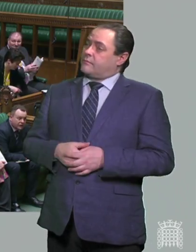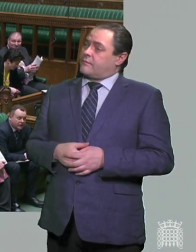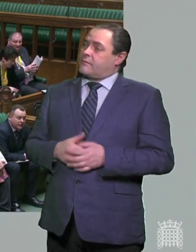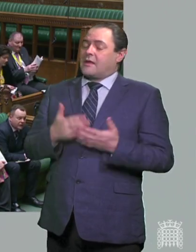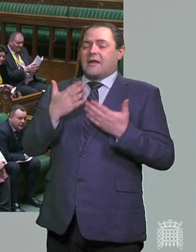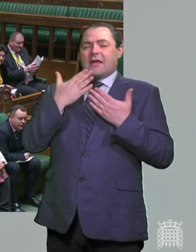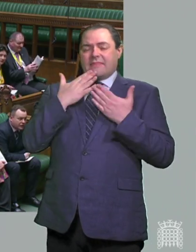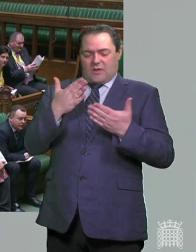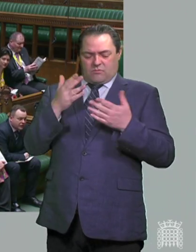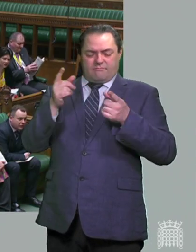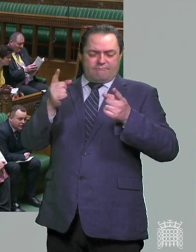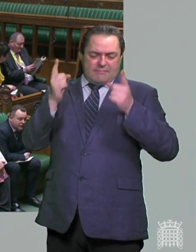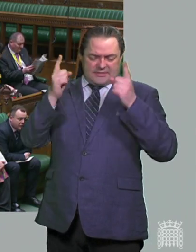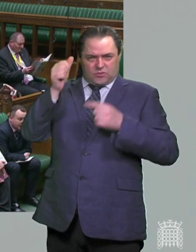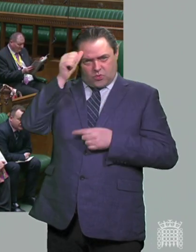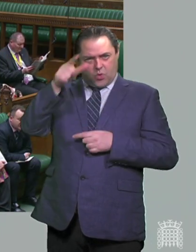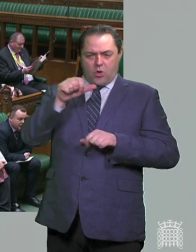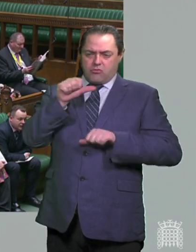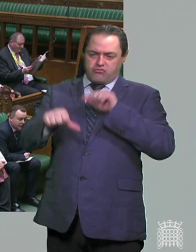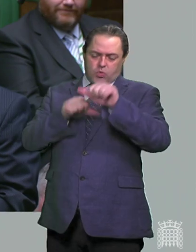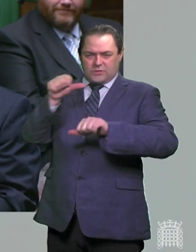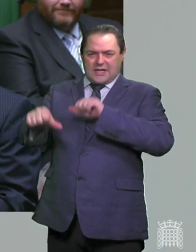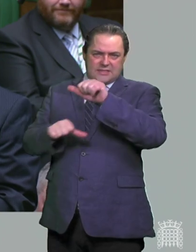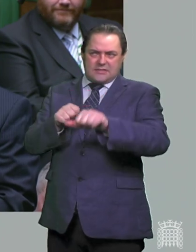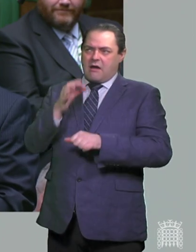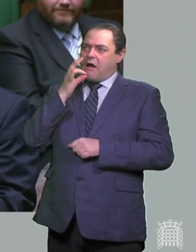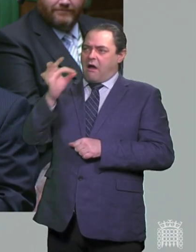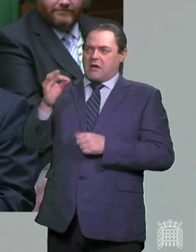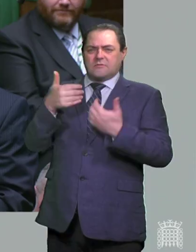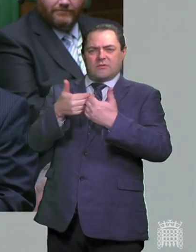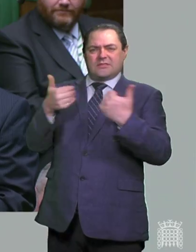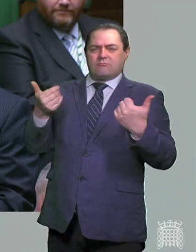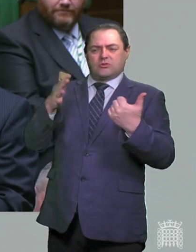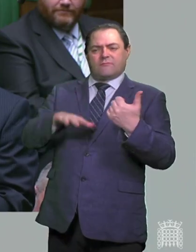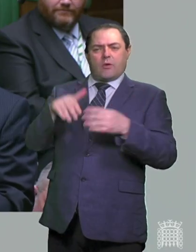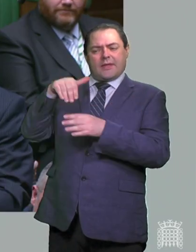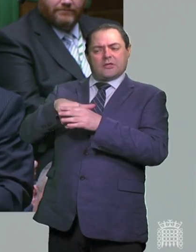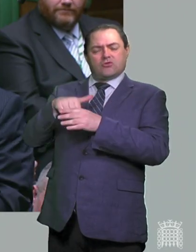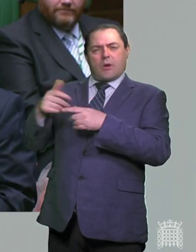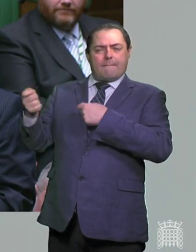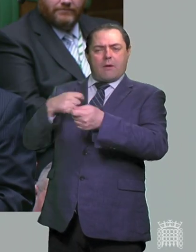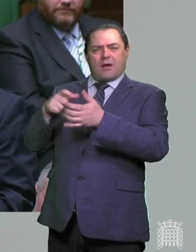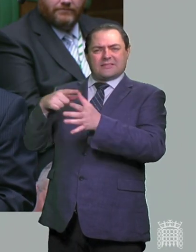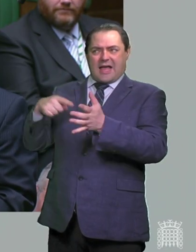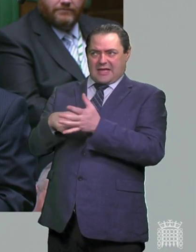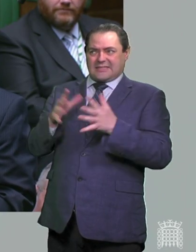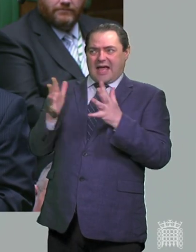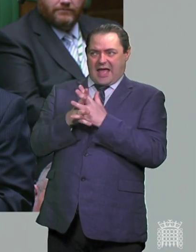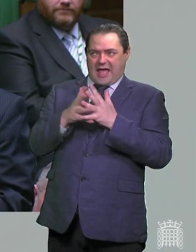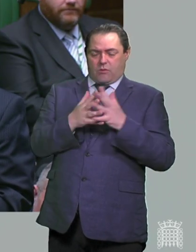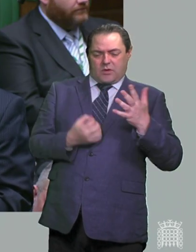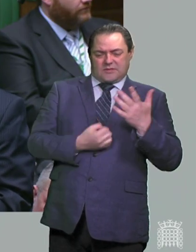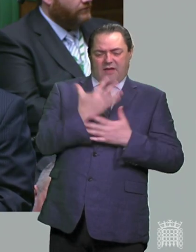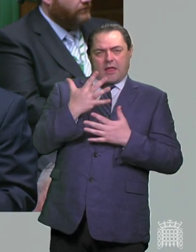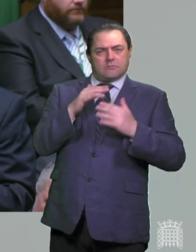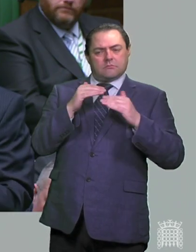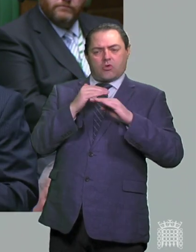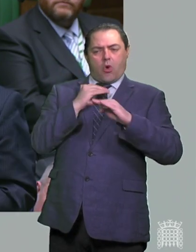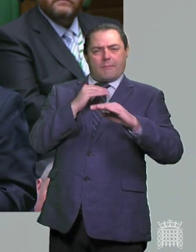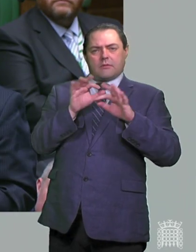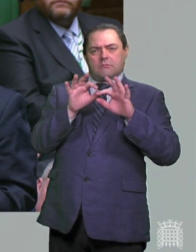The Secretary of State knows that the process for gaining an exemption to the United Kingdom Internal Market Act is through developing the appropriate common framework.